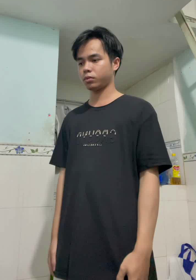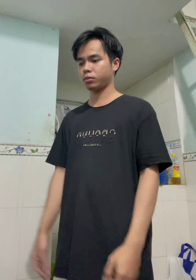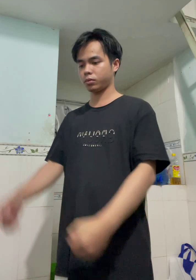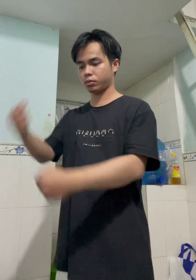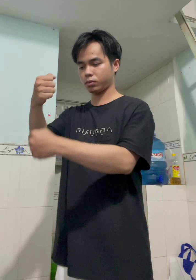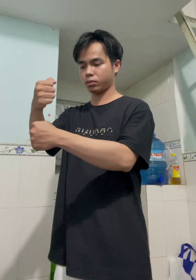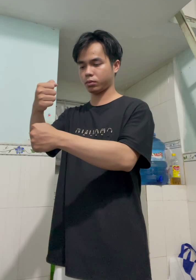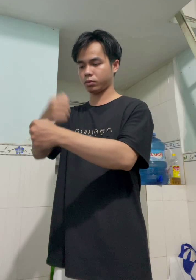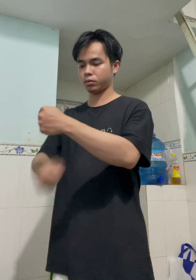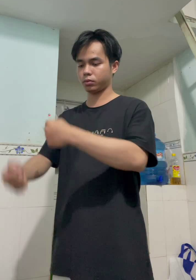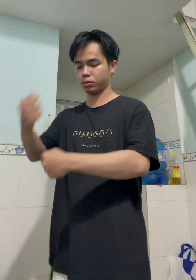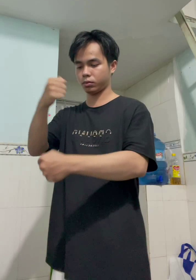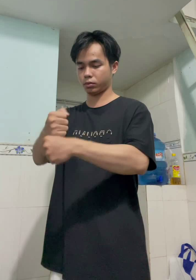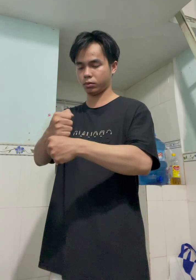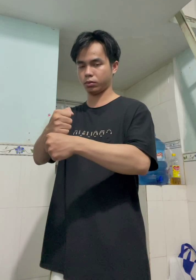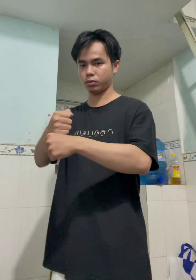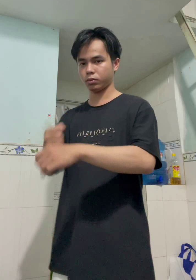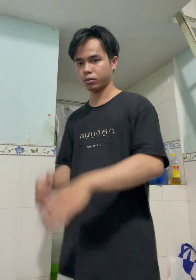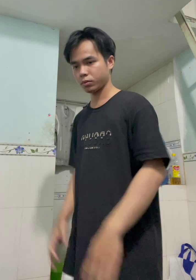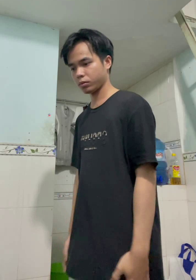nam